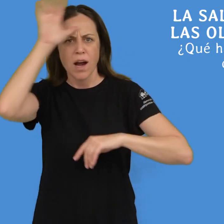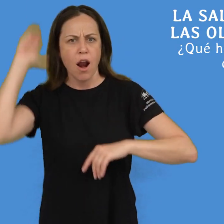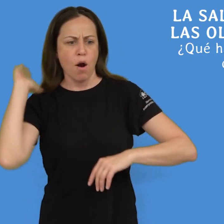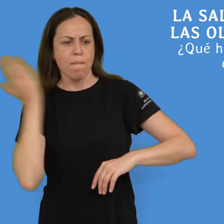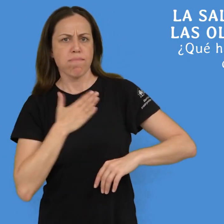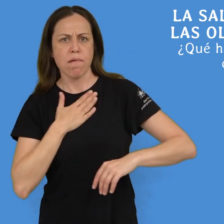afectar